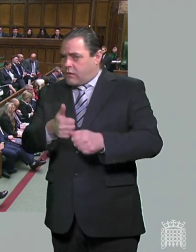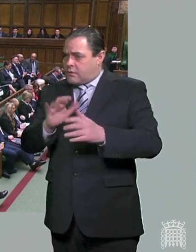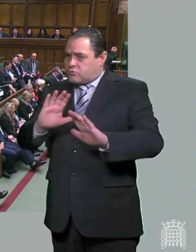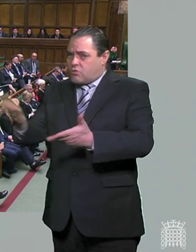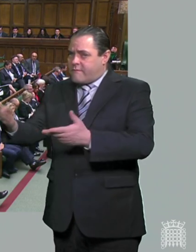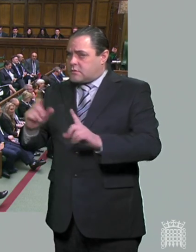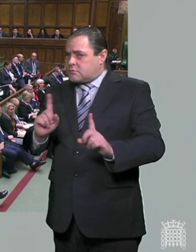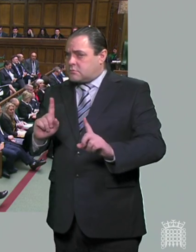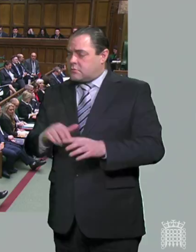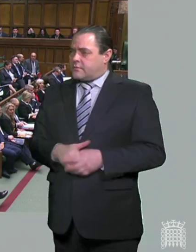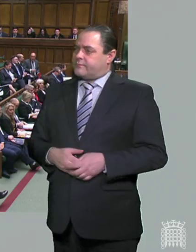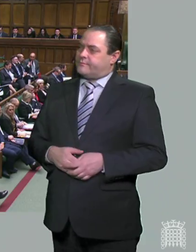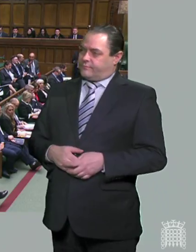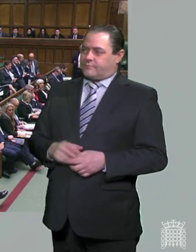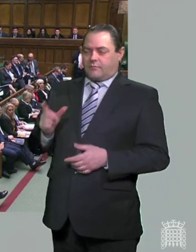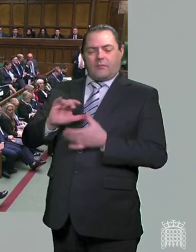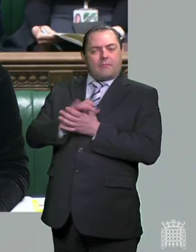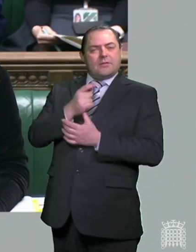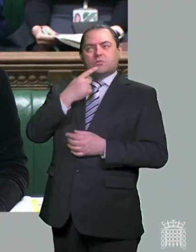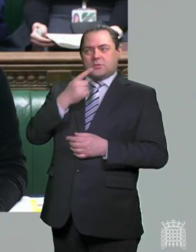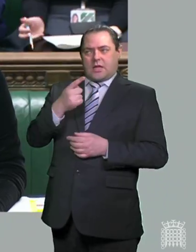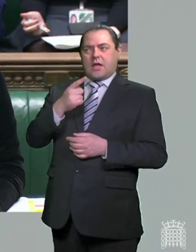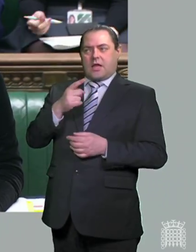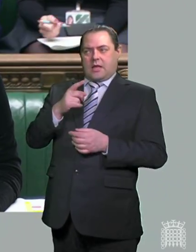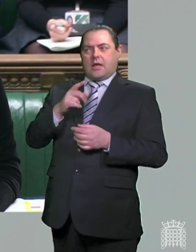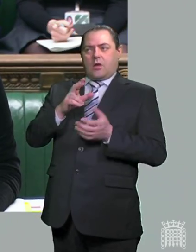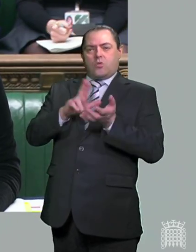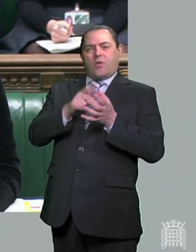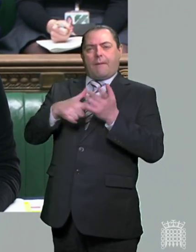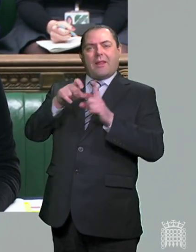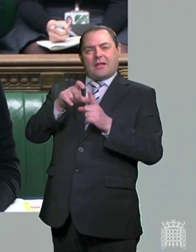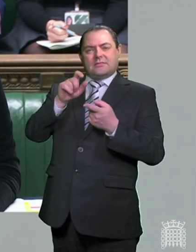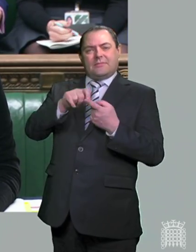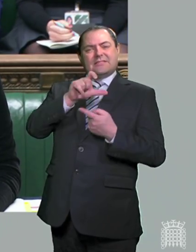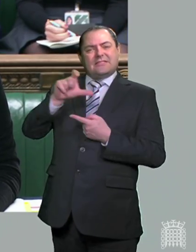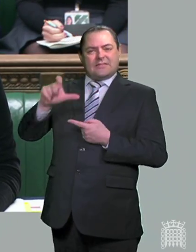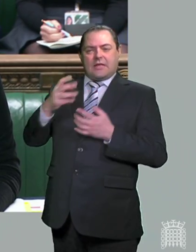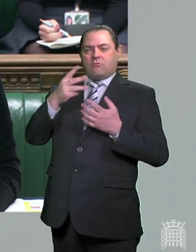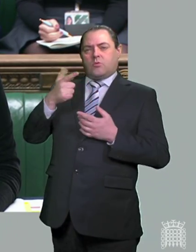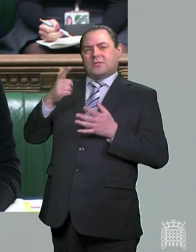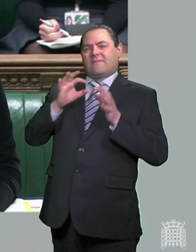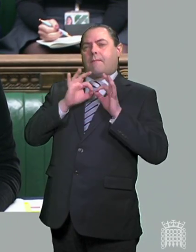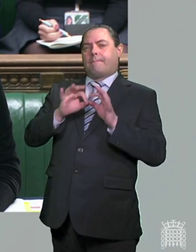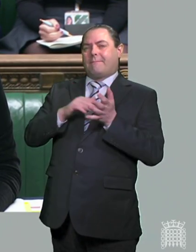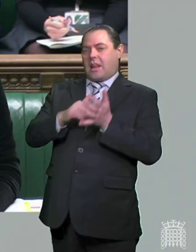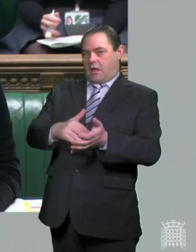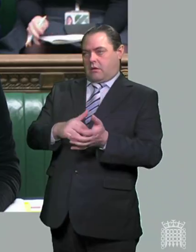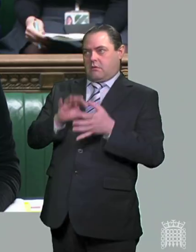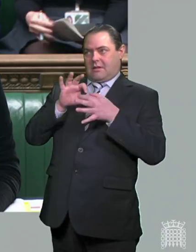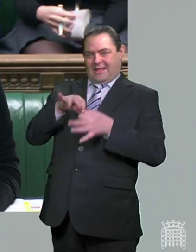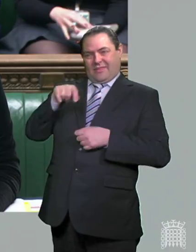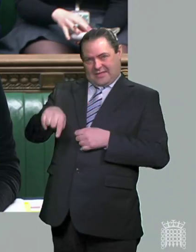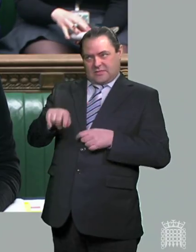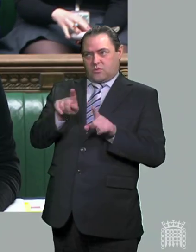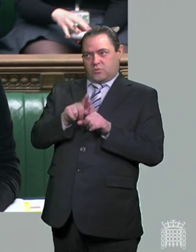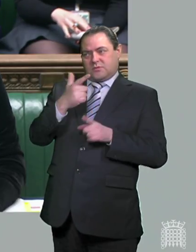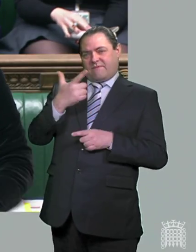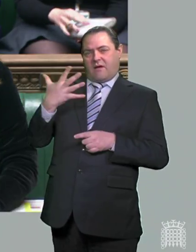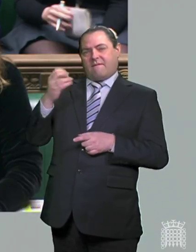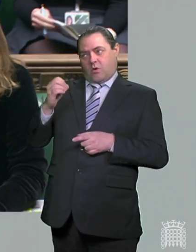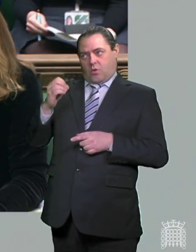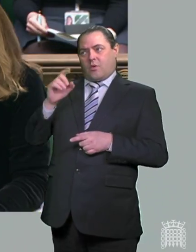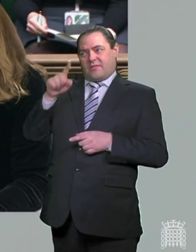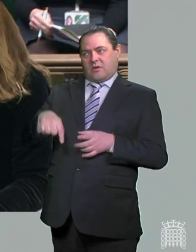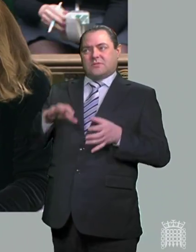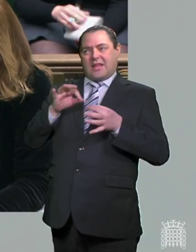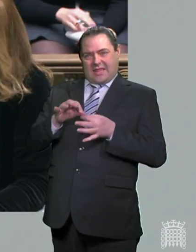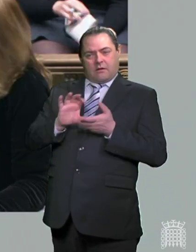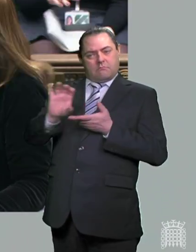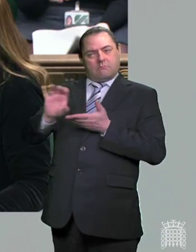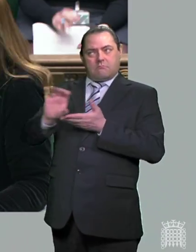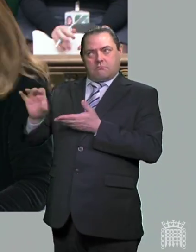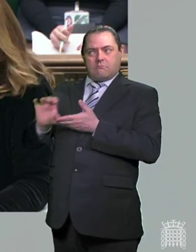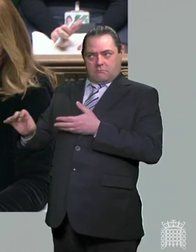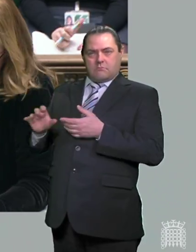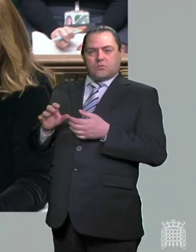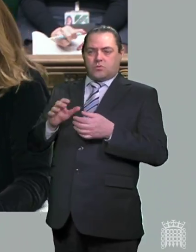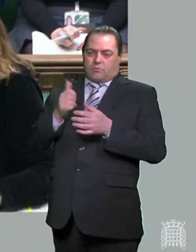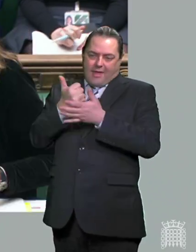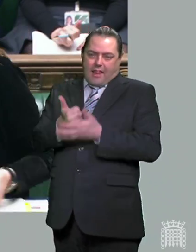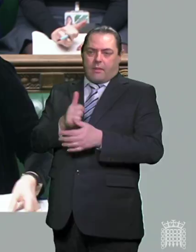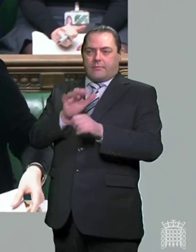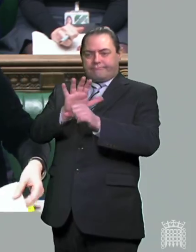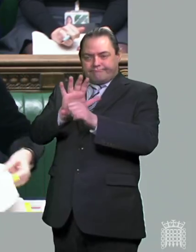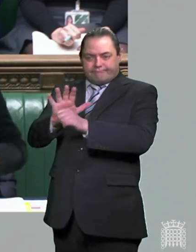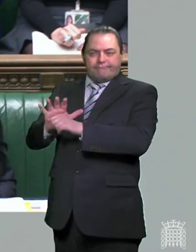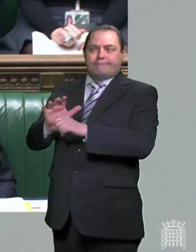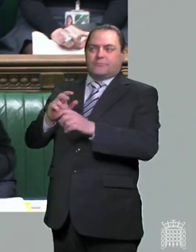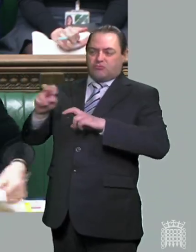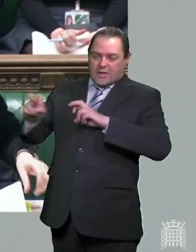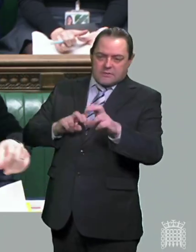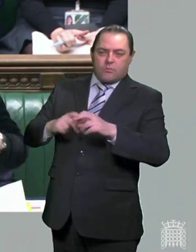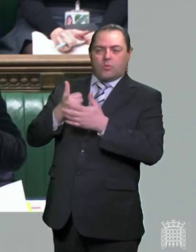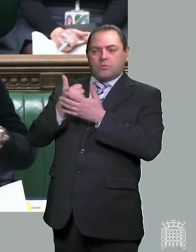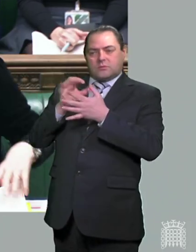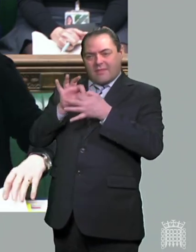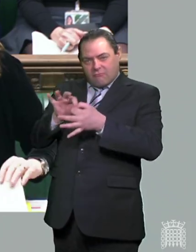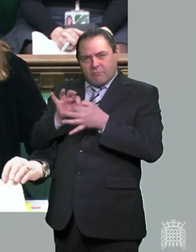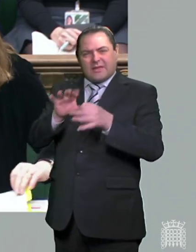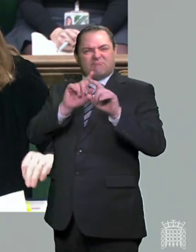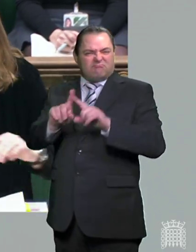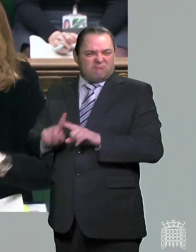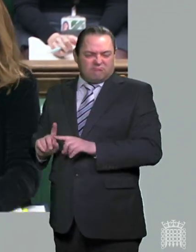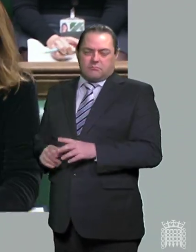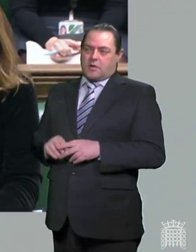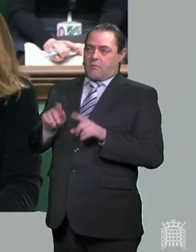I am pleased to be able to say that the Northumbria police and crime commissioner has received £3.7 million from across the safer streets fund rounds to date, and the £750,000 through the current round 4 is for a range of interventions on transport and therapy.